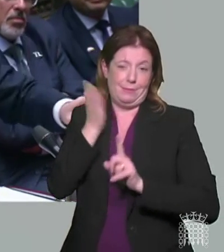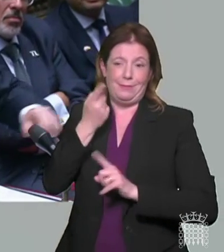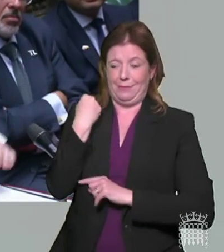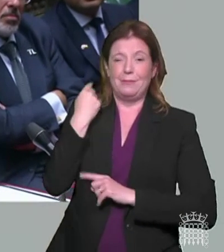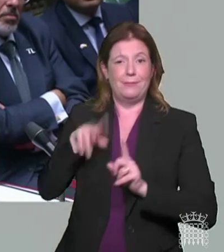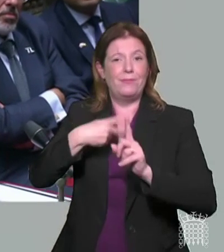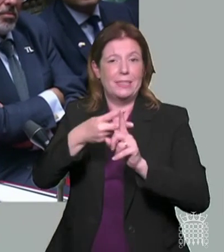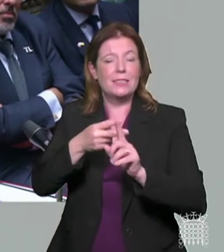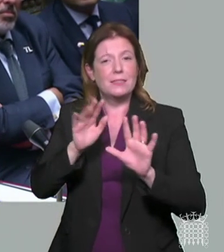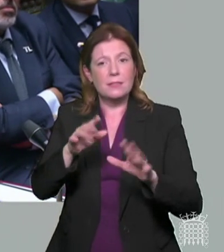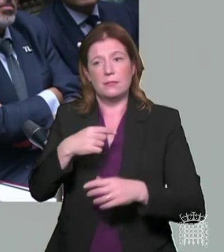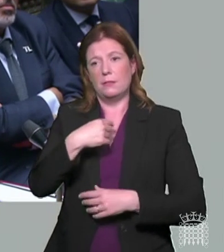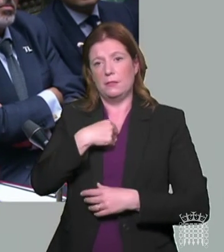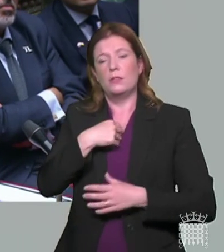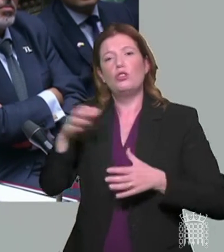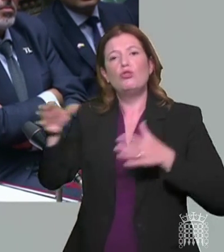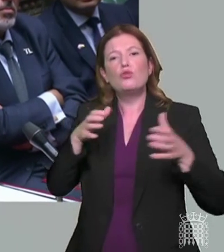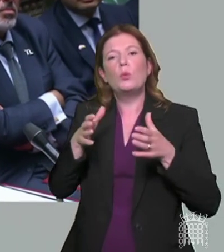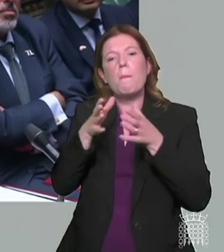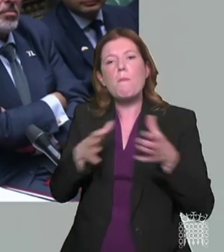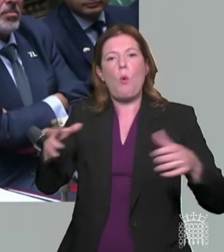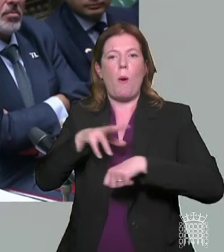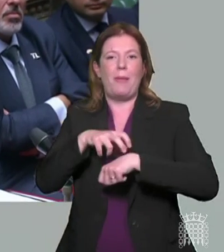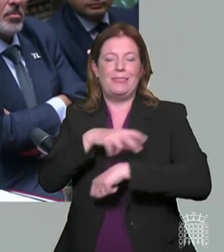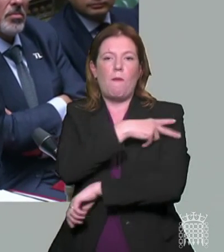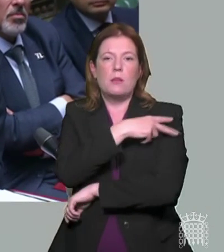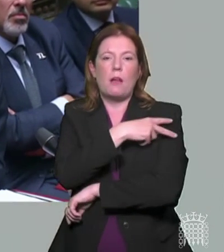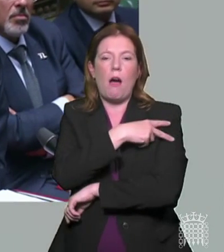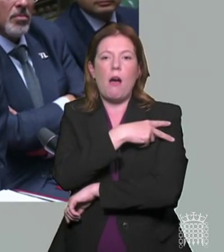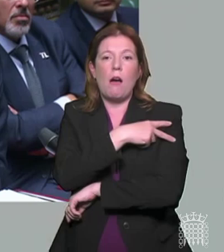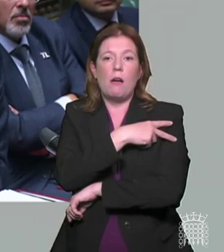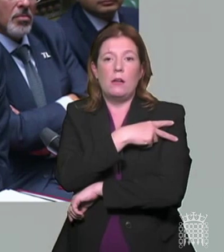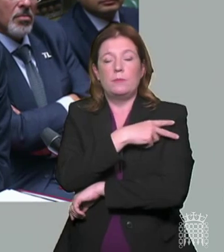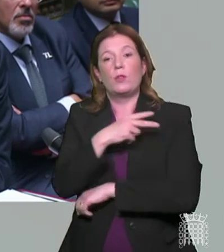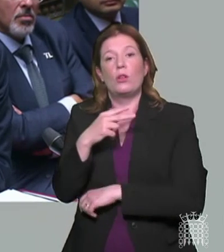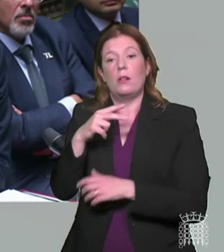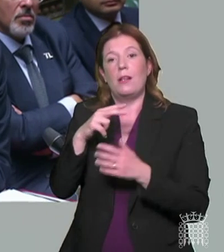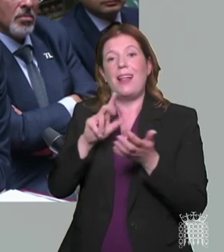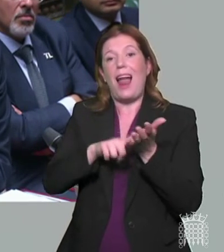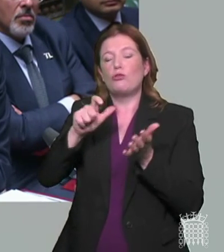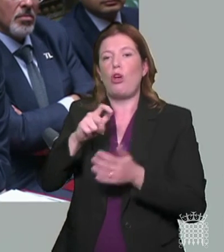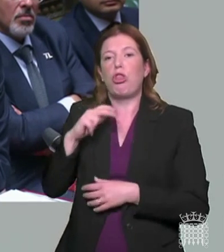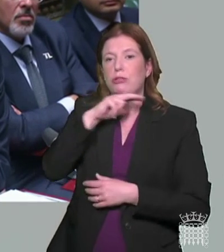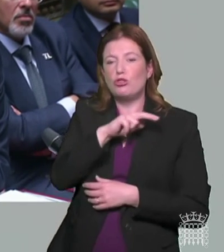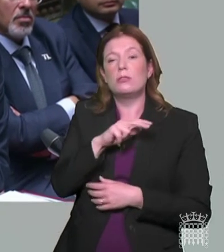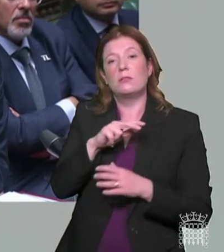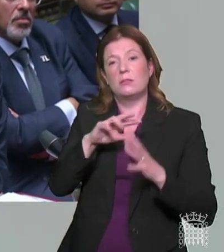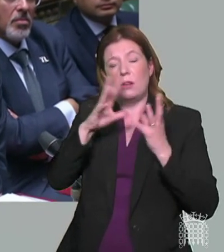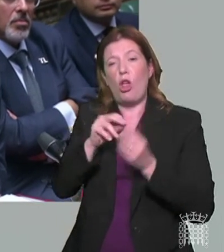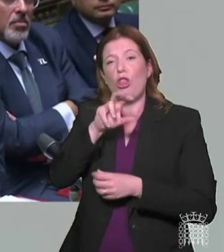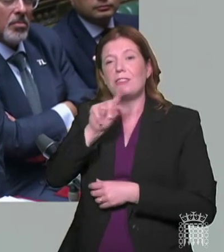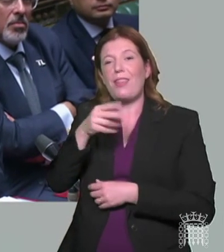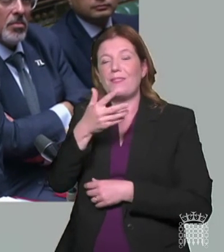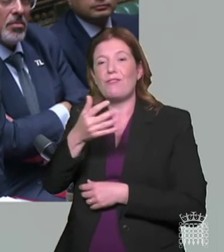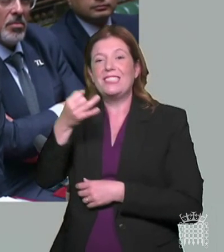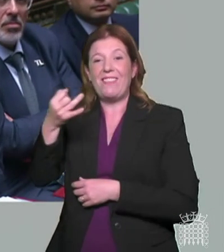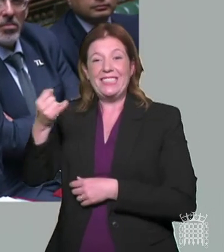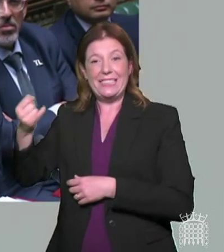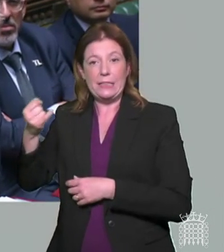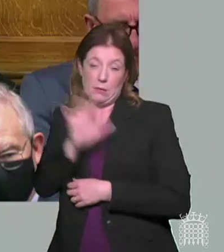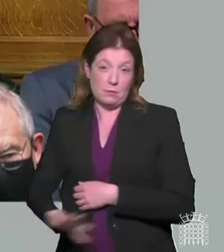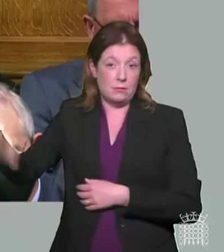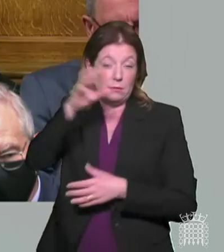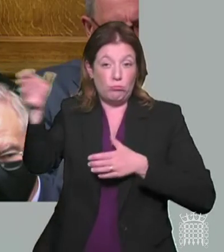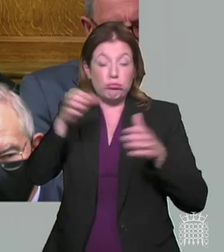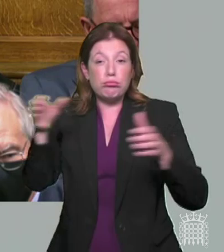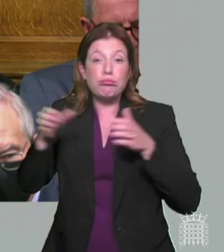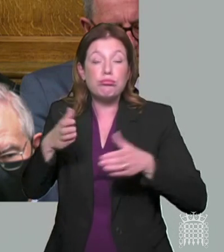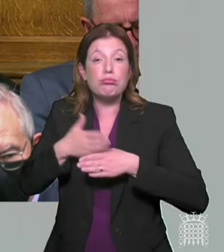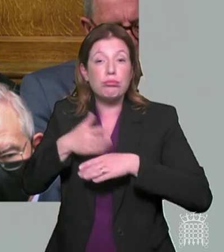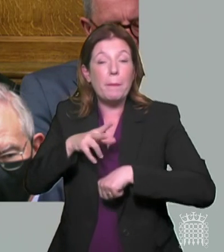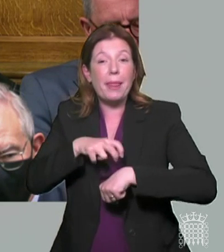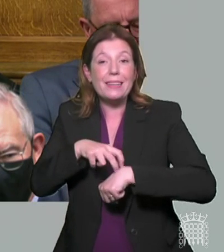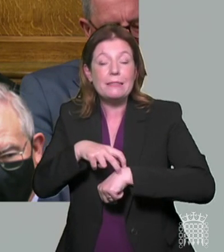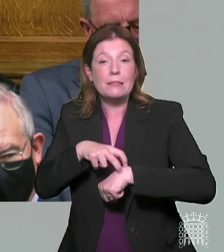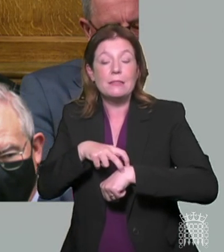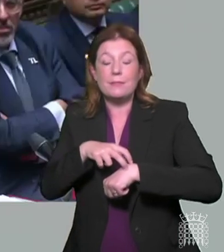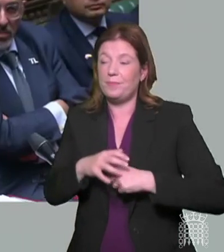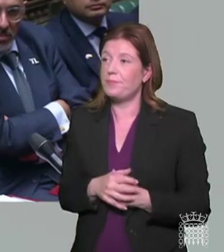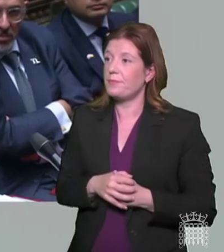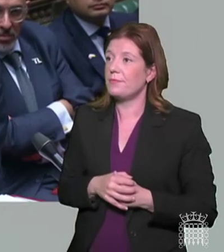We are recruiting more police officers: 300 more in Lancashire and 13,576 more across the whole of the country.